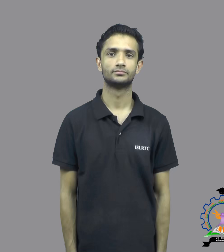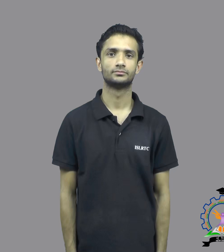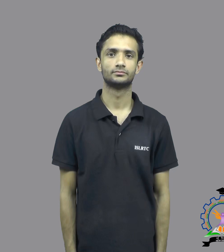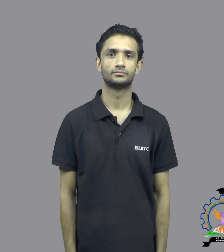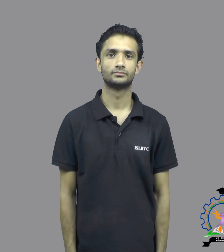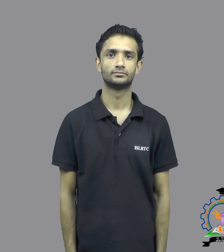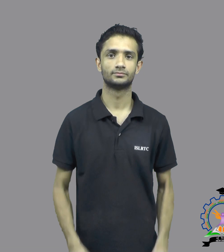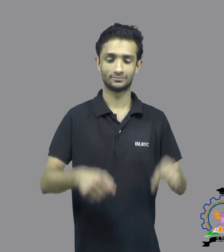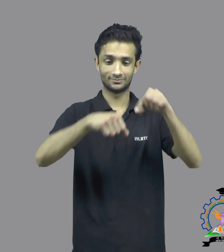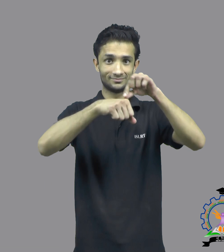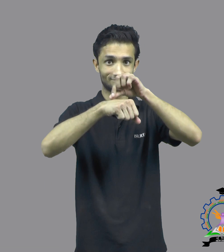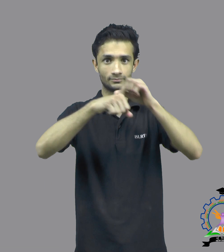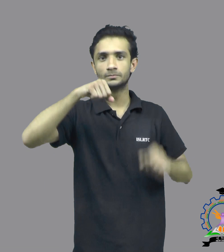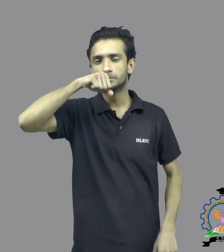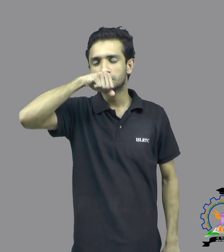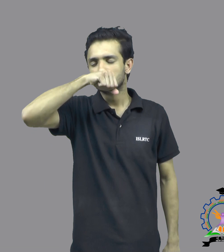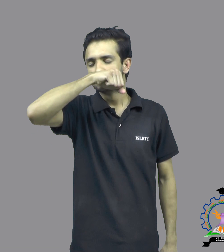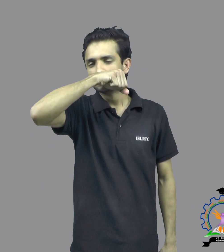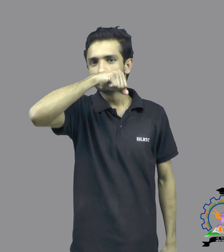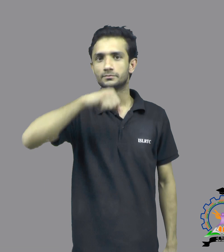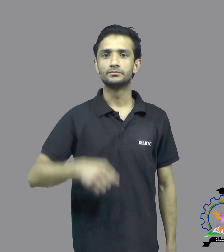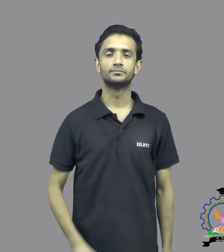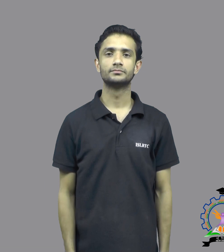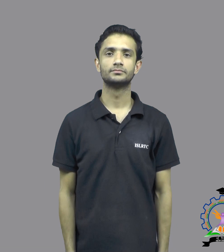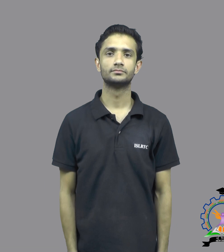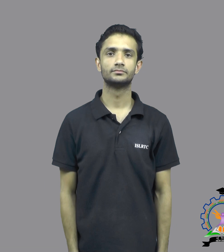Drug